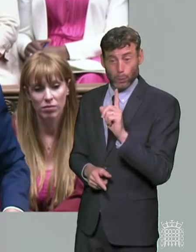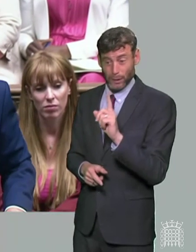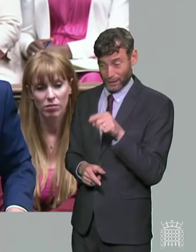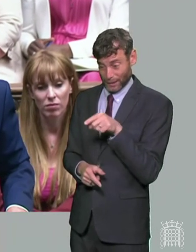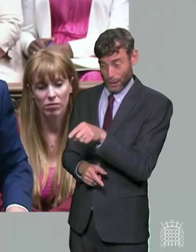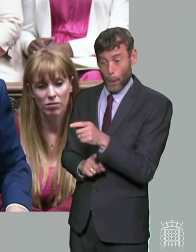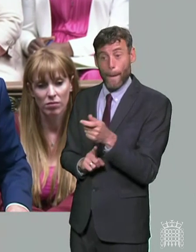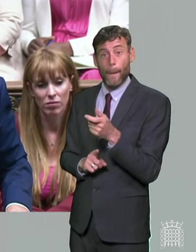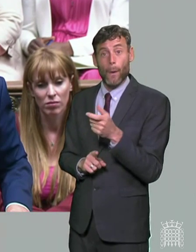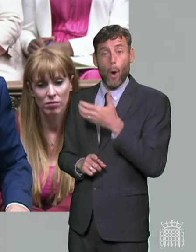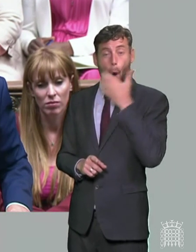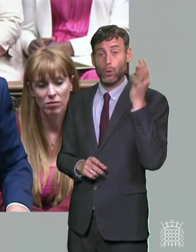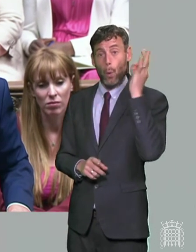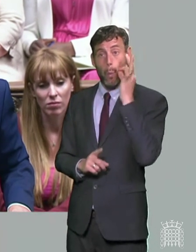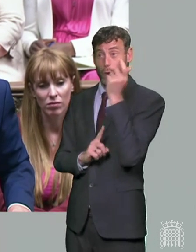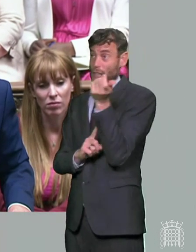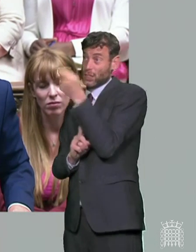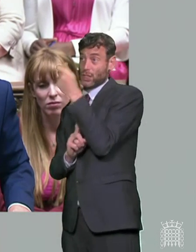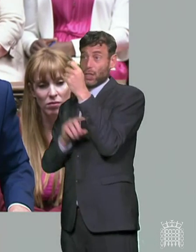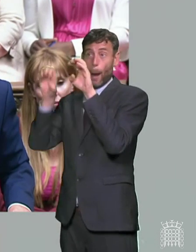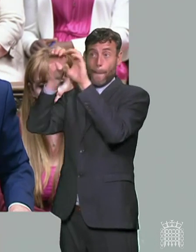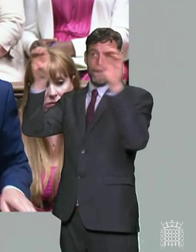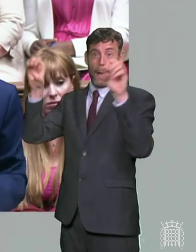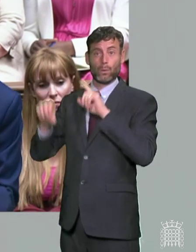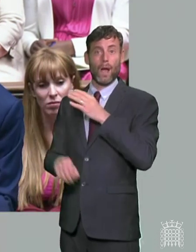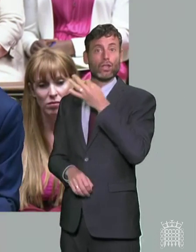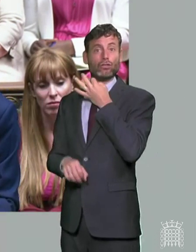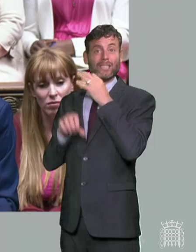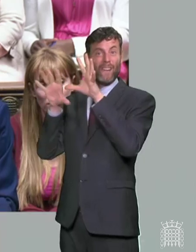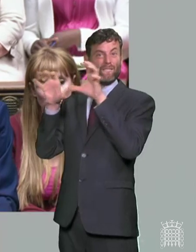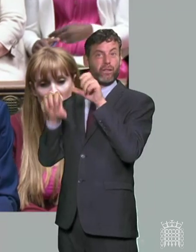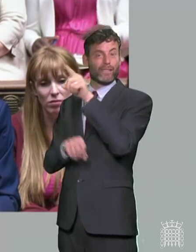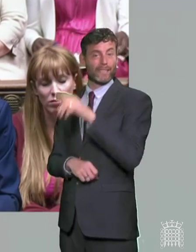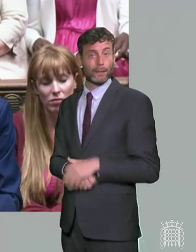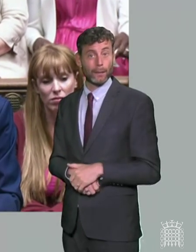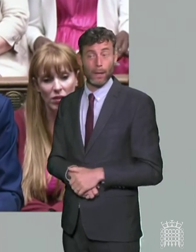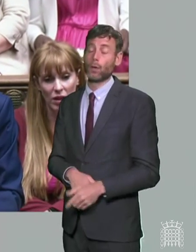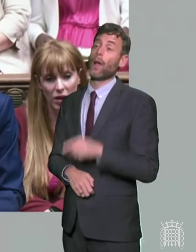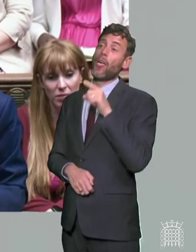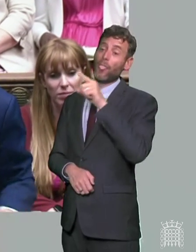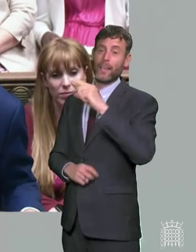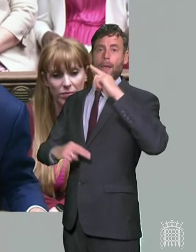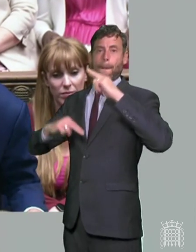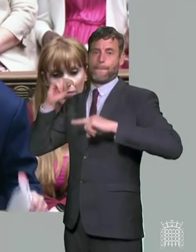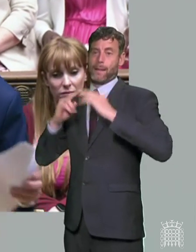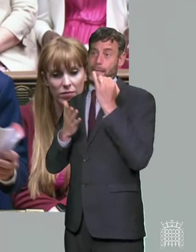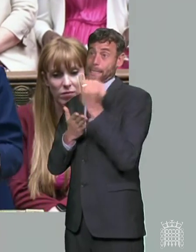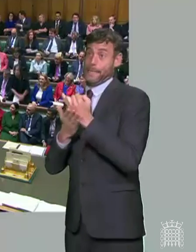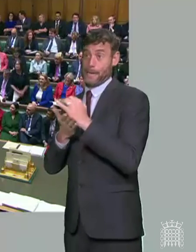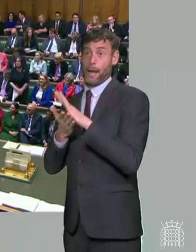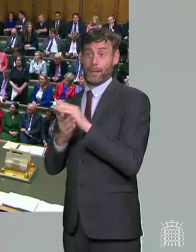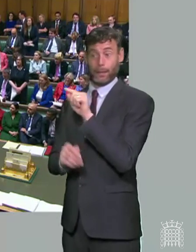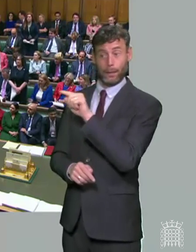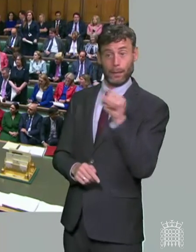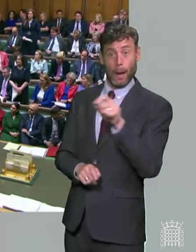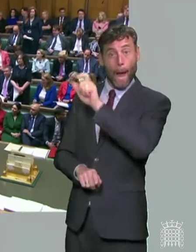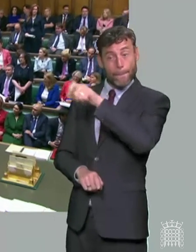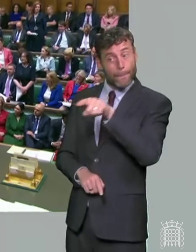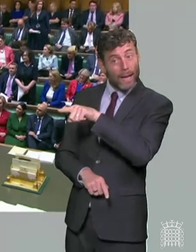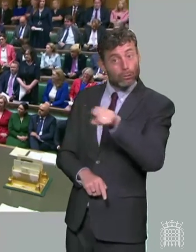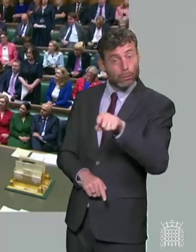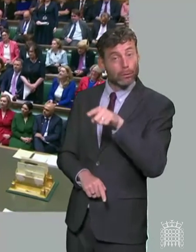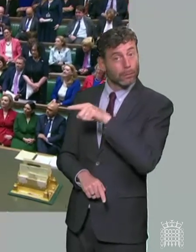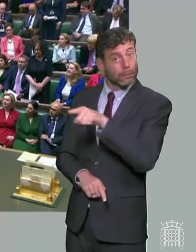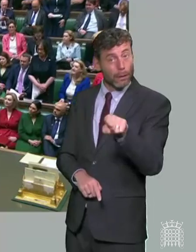Failure to fix “wanting and inadequate” NHS buildings is putting patients at risk, isn’t it, Prime Minister?